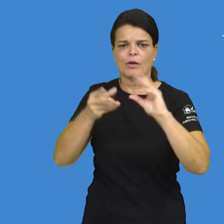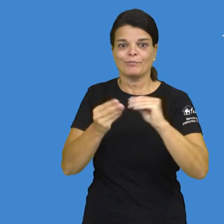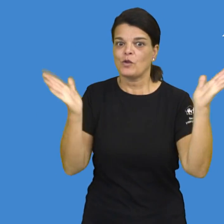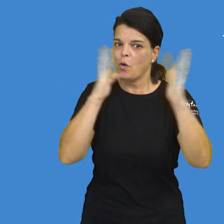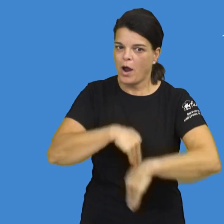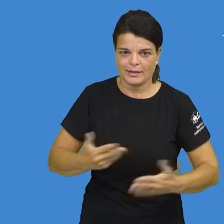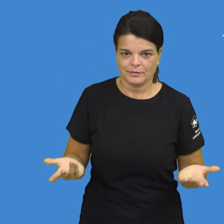haber no